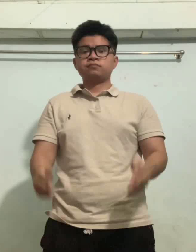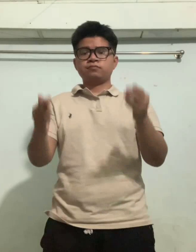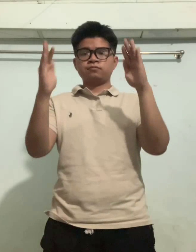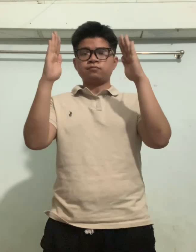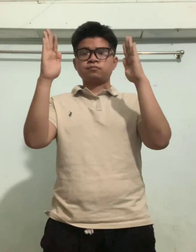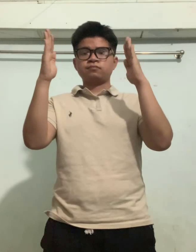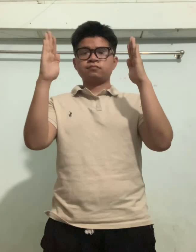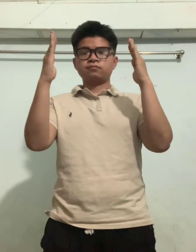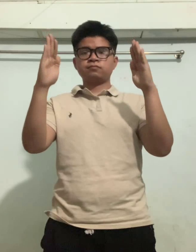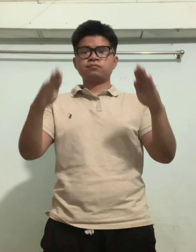vo tay